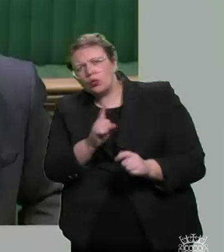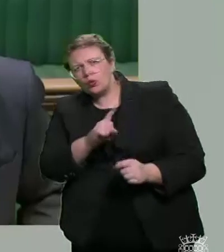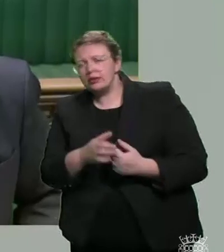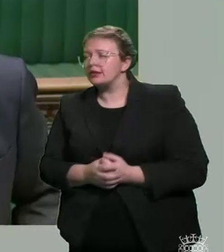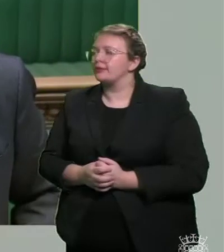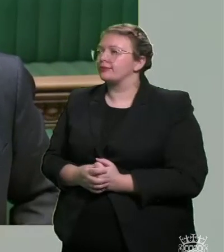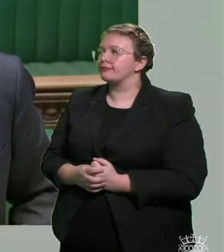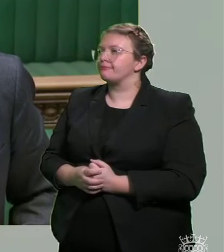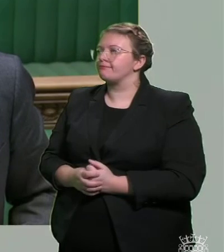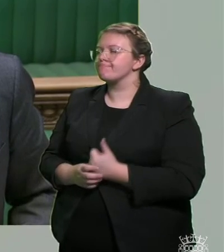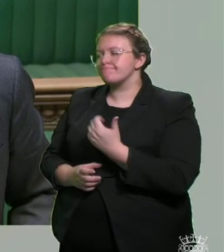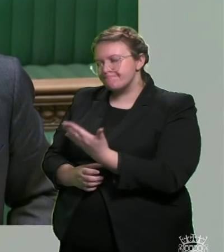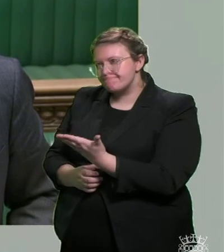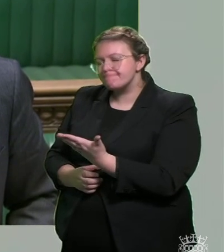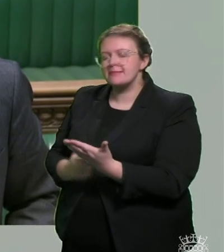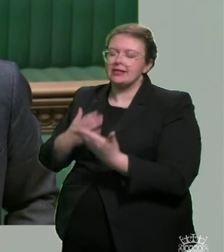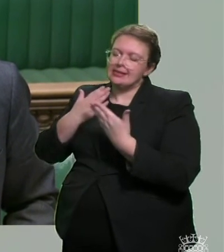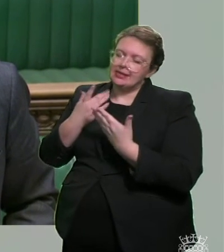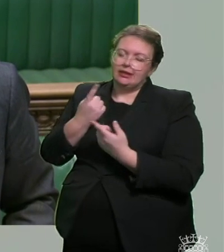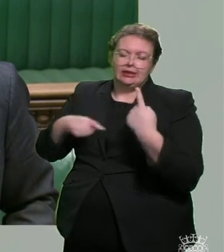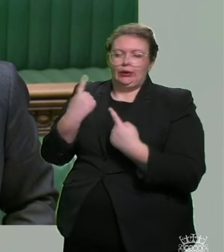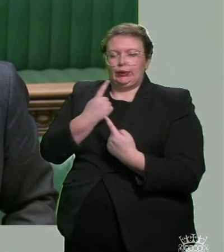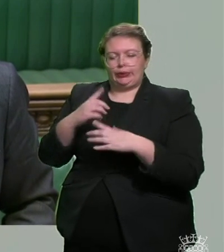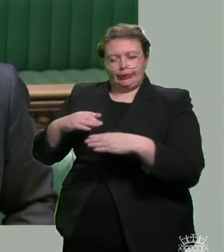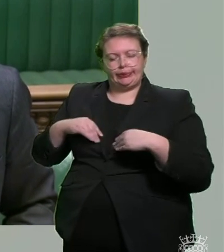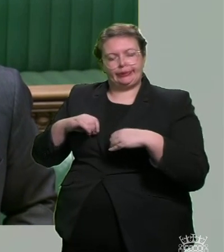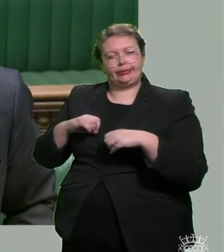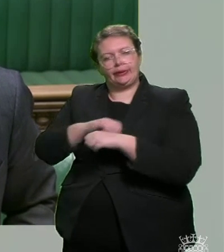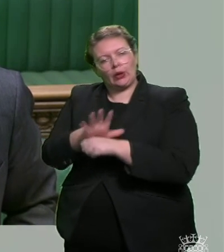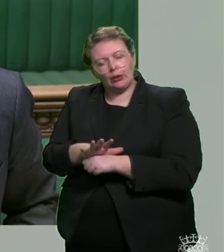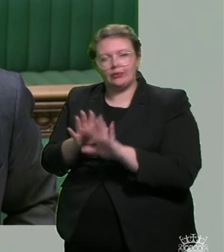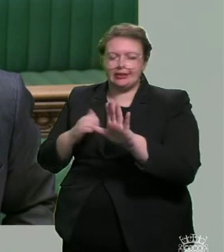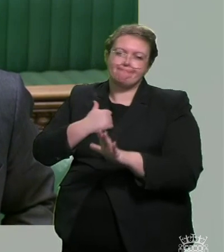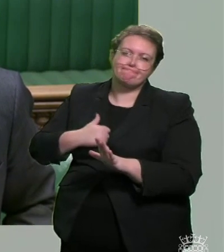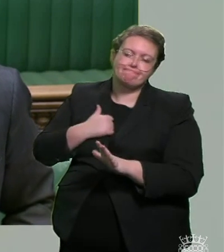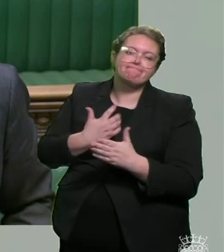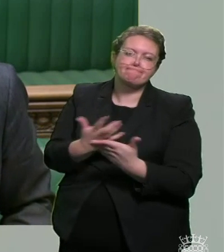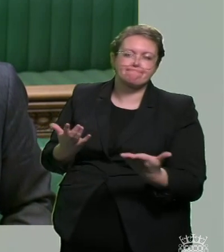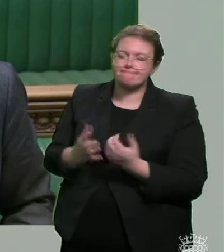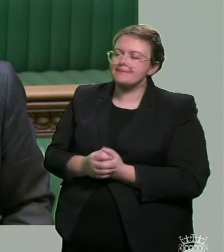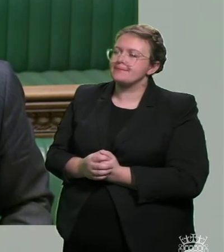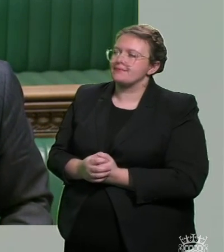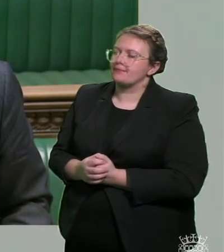I pass on my sympathies to all those affected by the outbreak of covid that the honourable Gentleman describes.